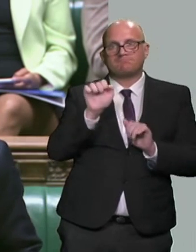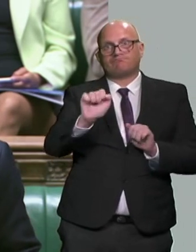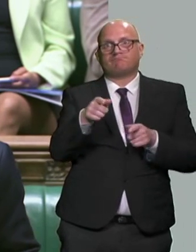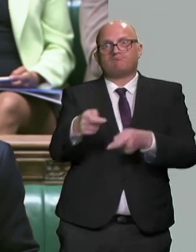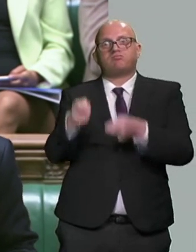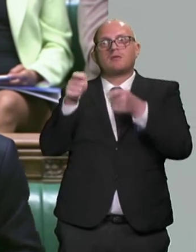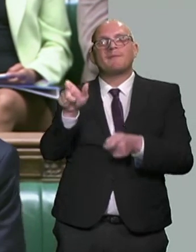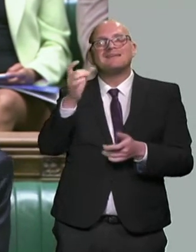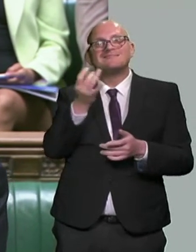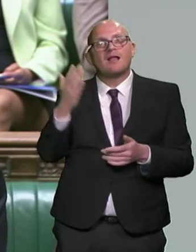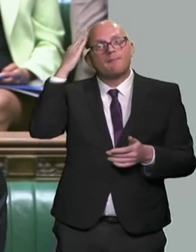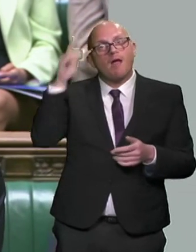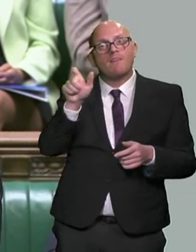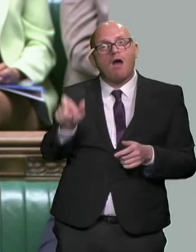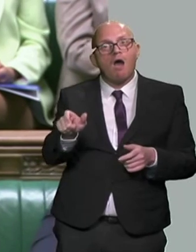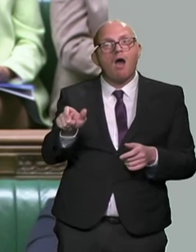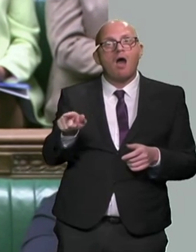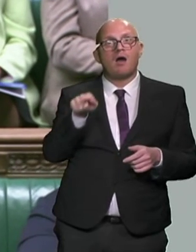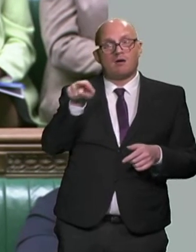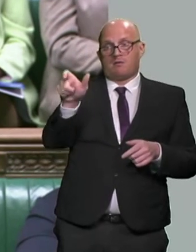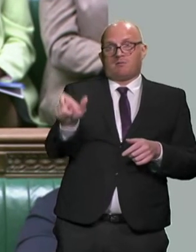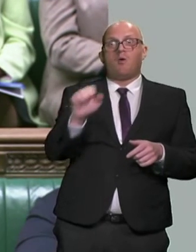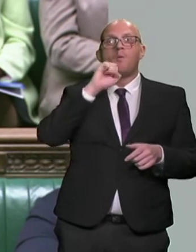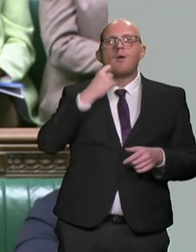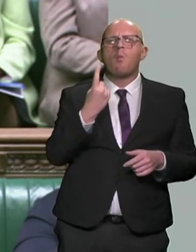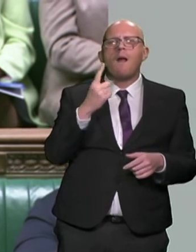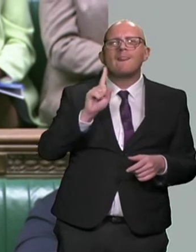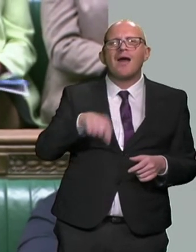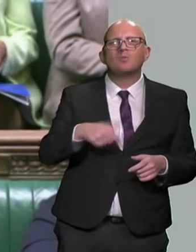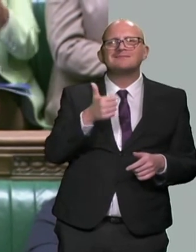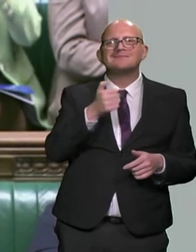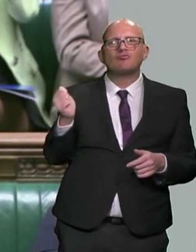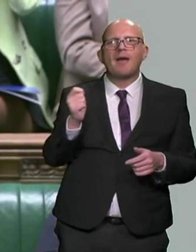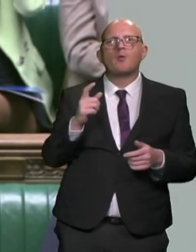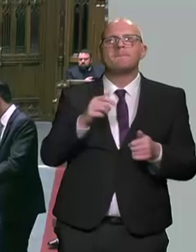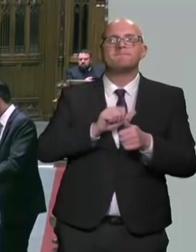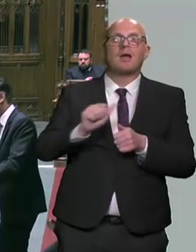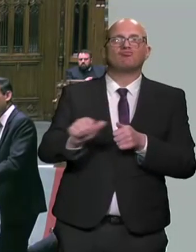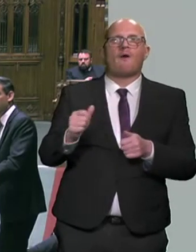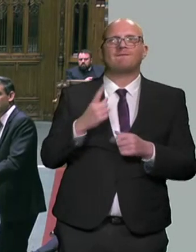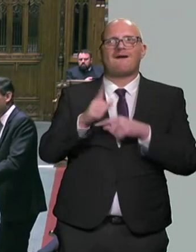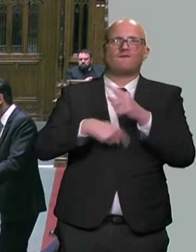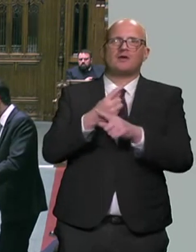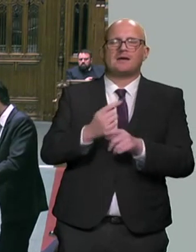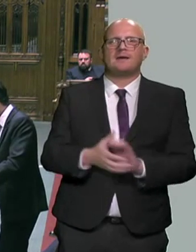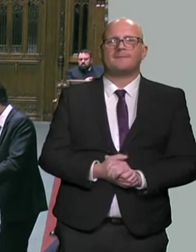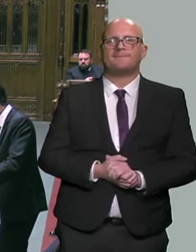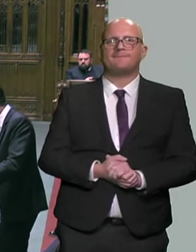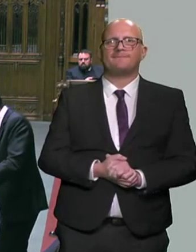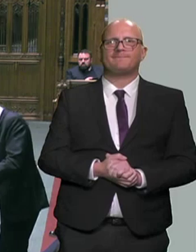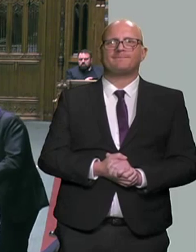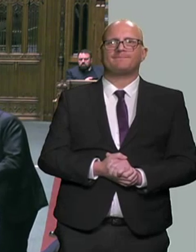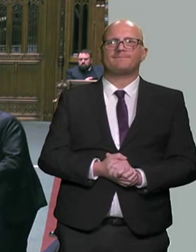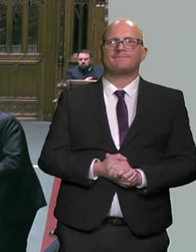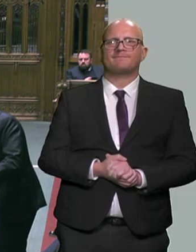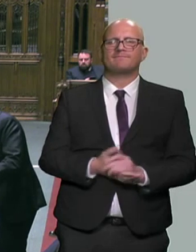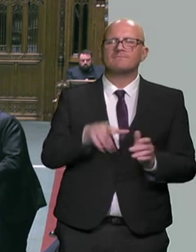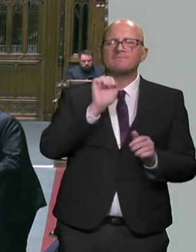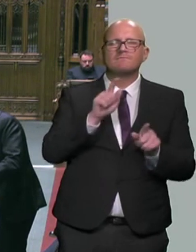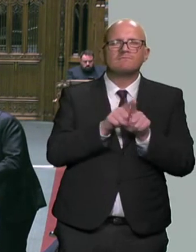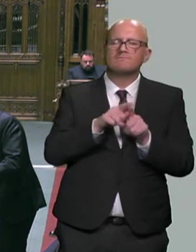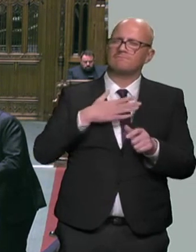the national living wage will now be £1,600 better off.